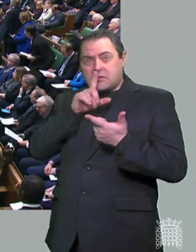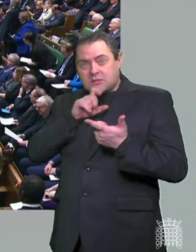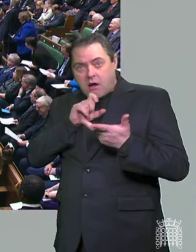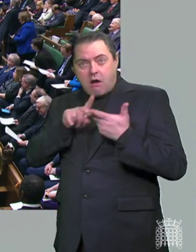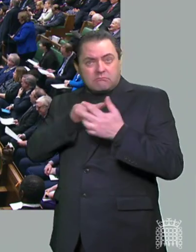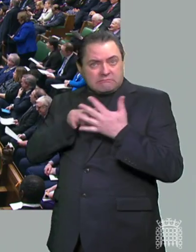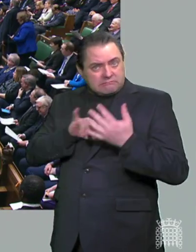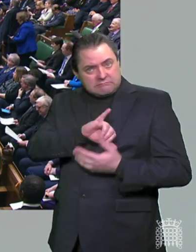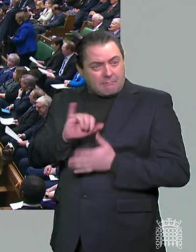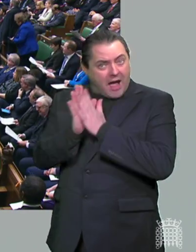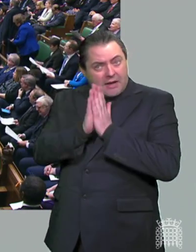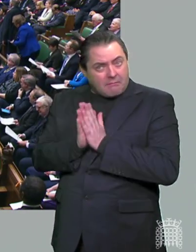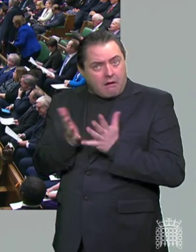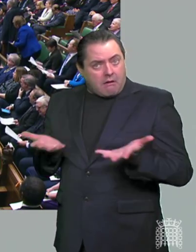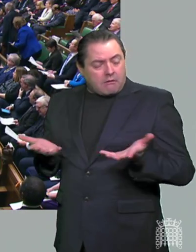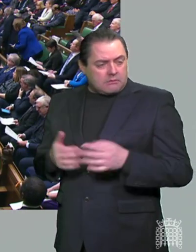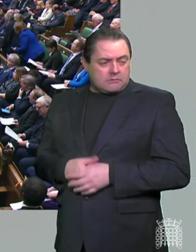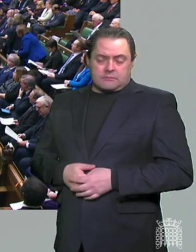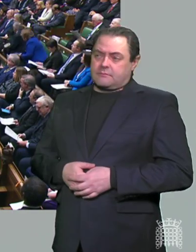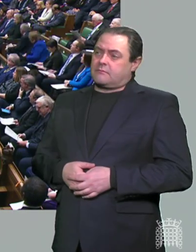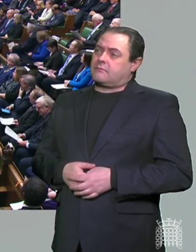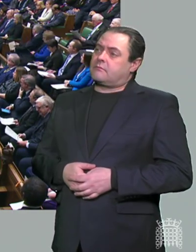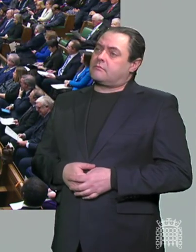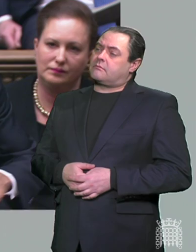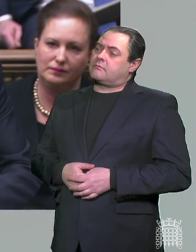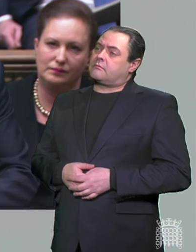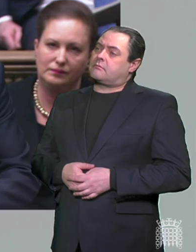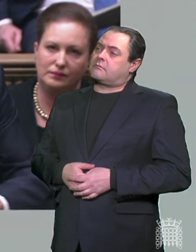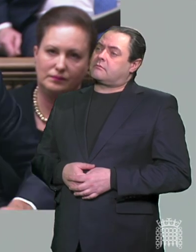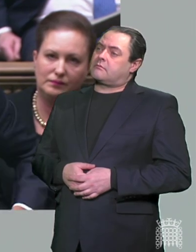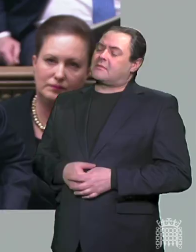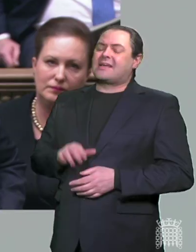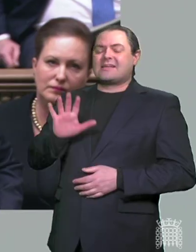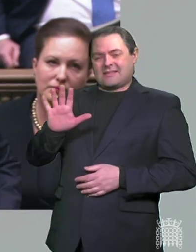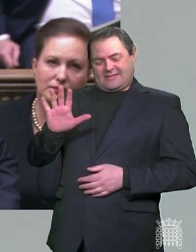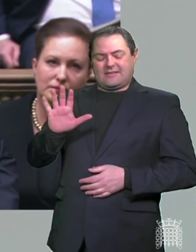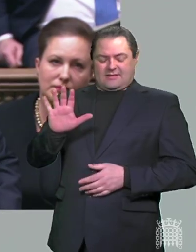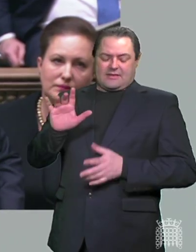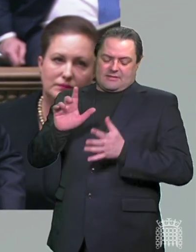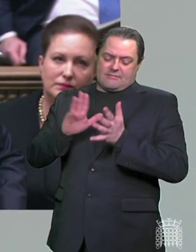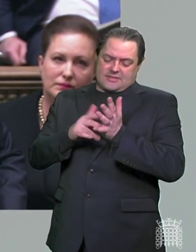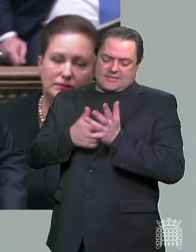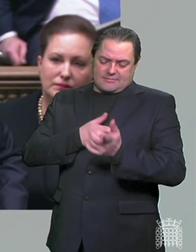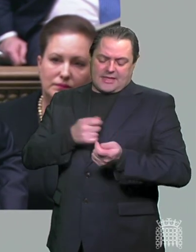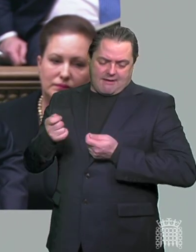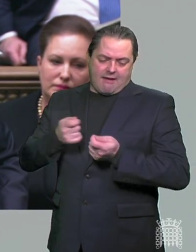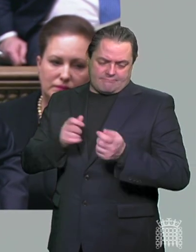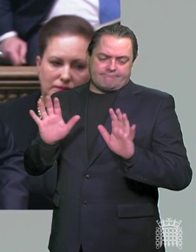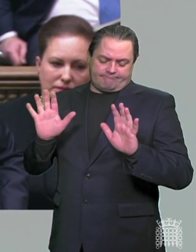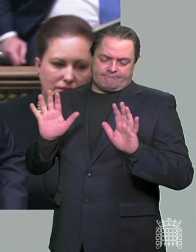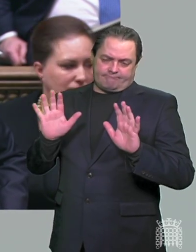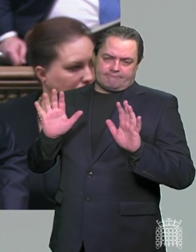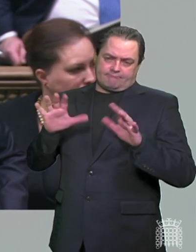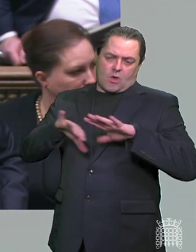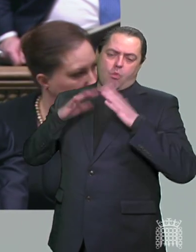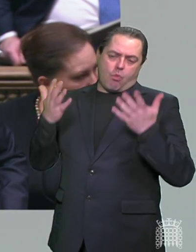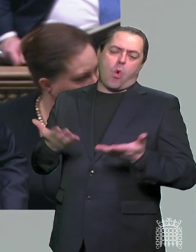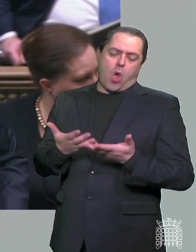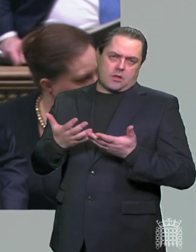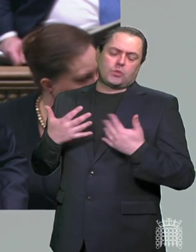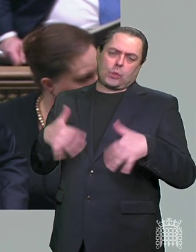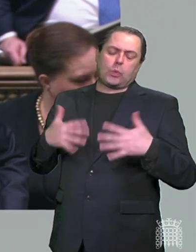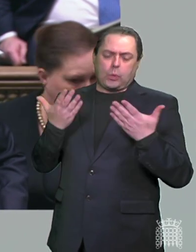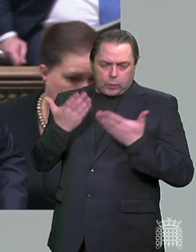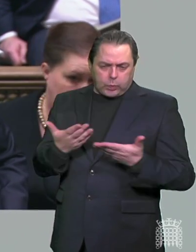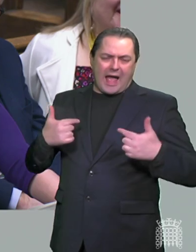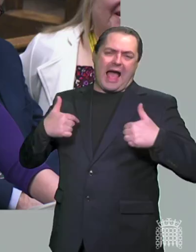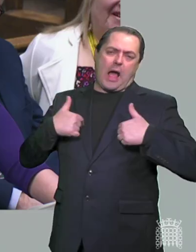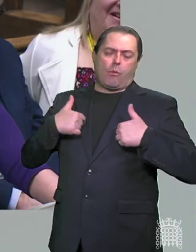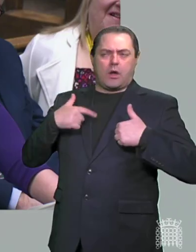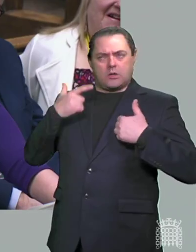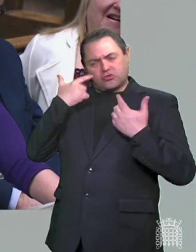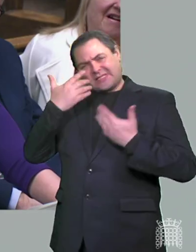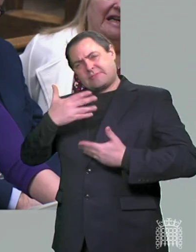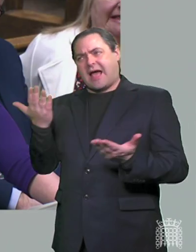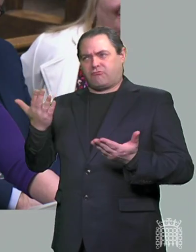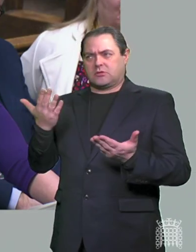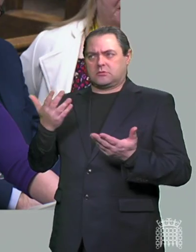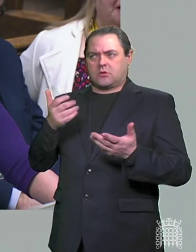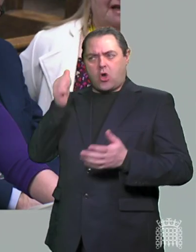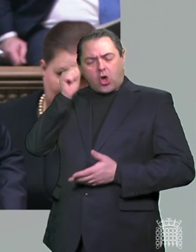In fact, there is widespread recognition and support for the UK’s approach to transparency and tackling corruption.